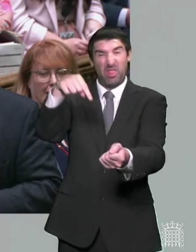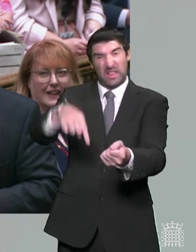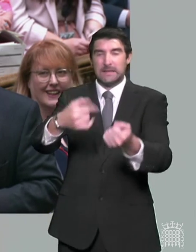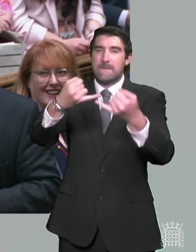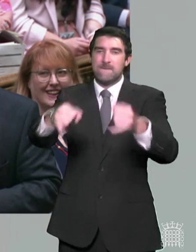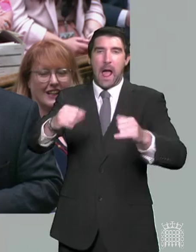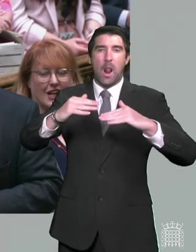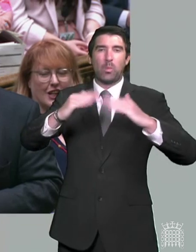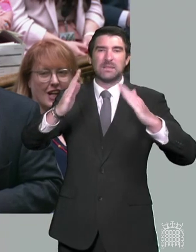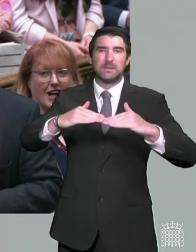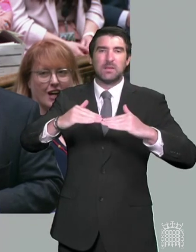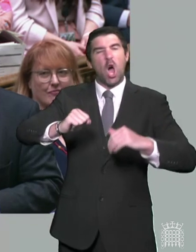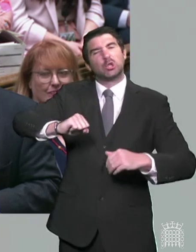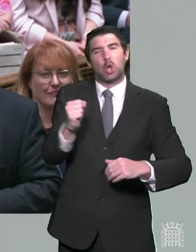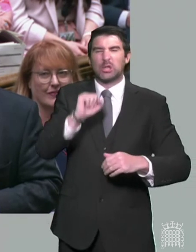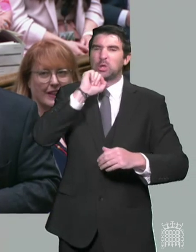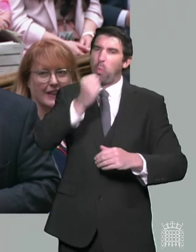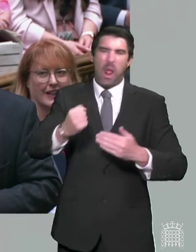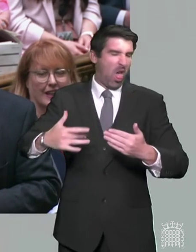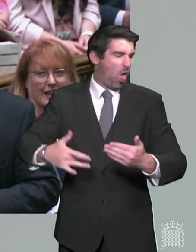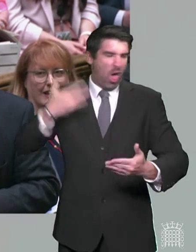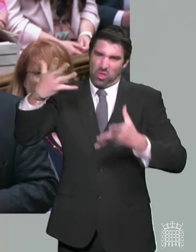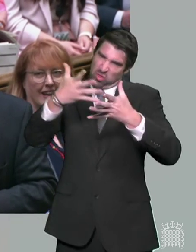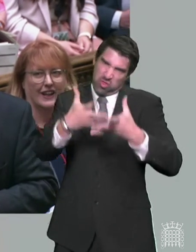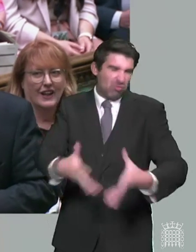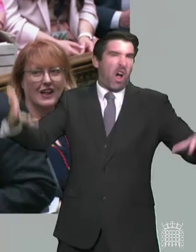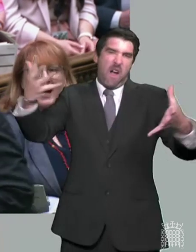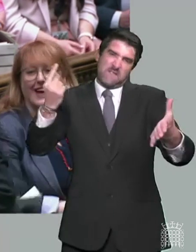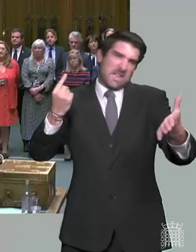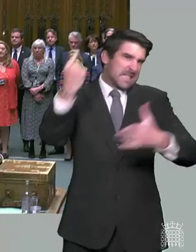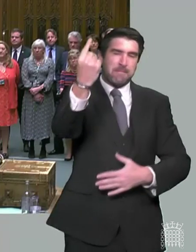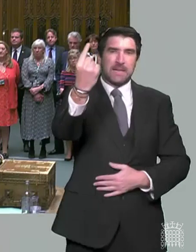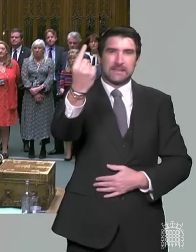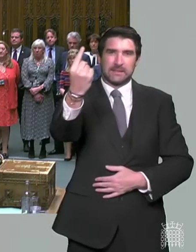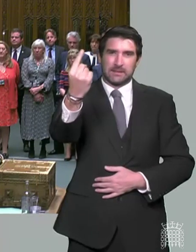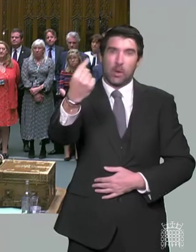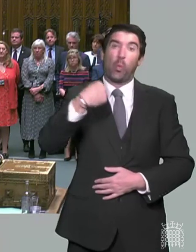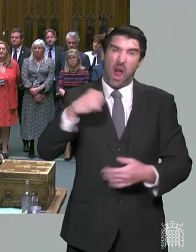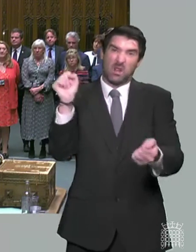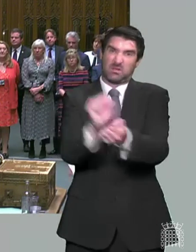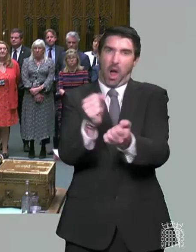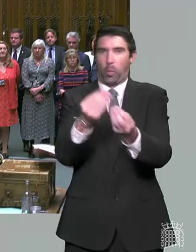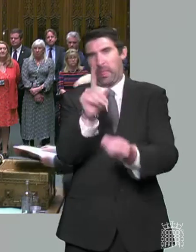Stop the world, Scotland wants to get on.